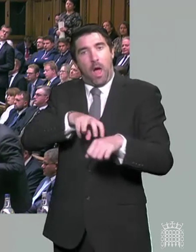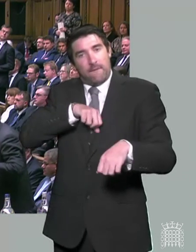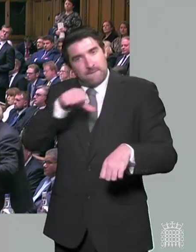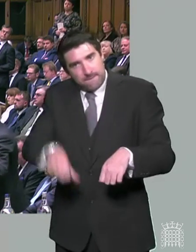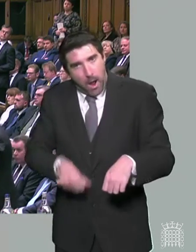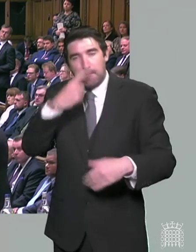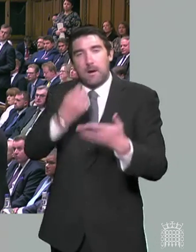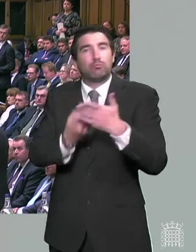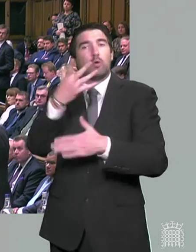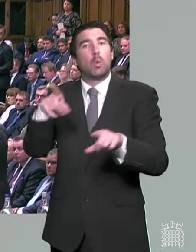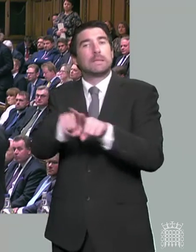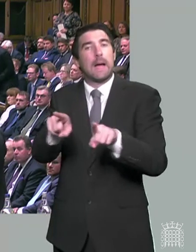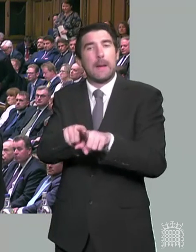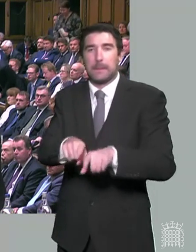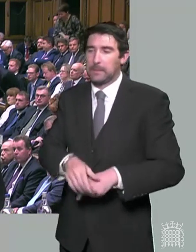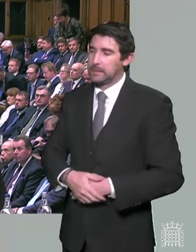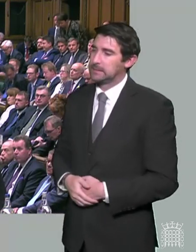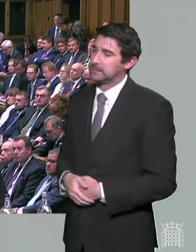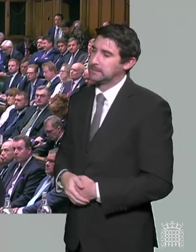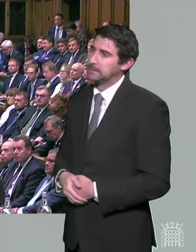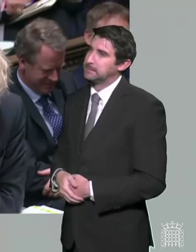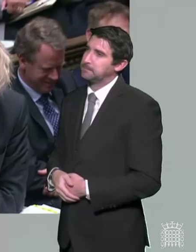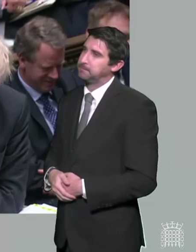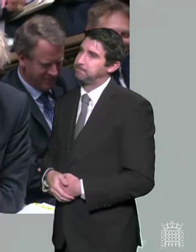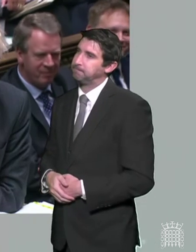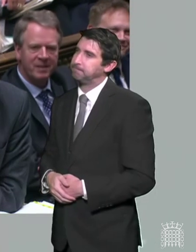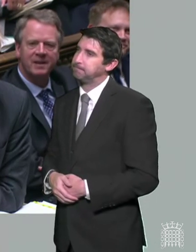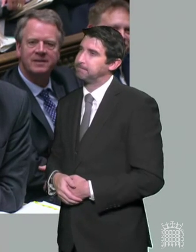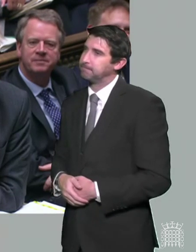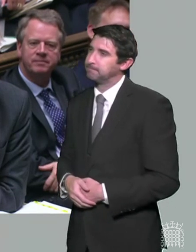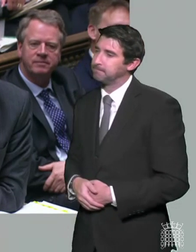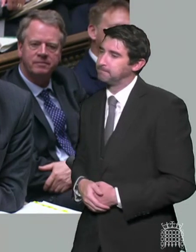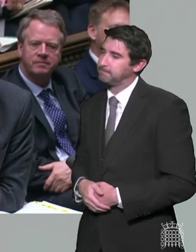My right honourable Friend is completely right that, currently, the Bill only applies to England.